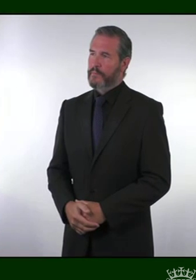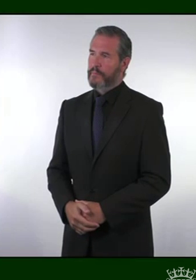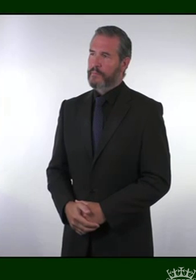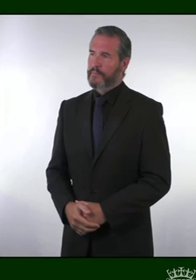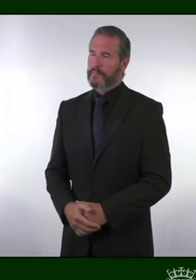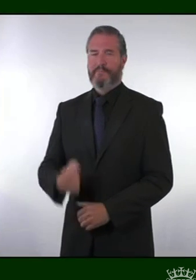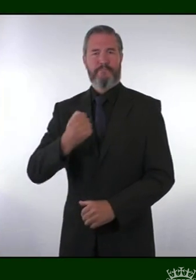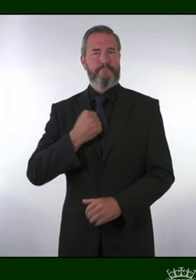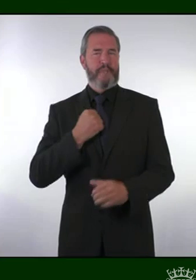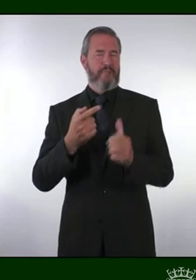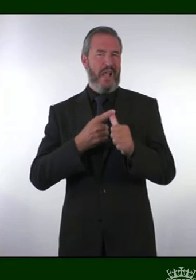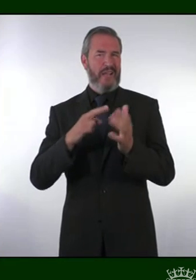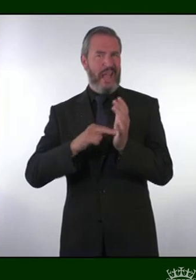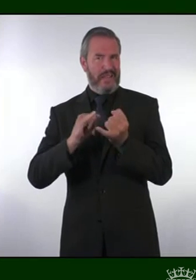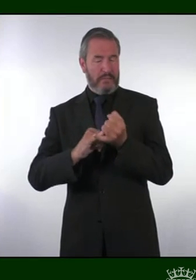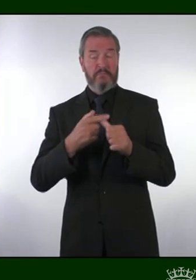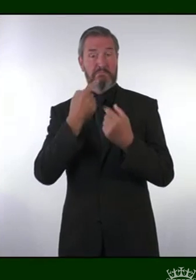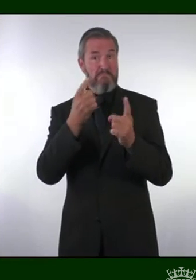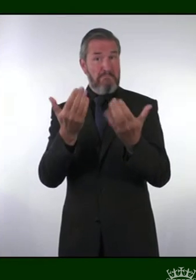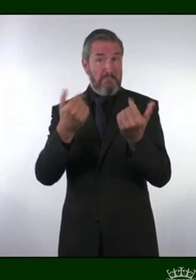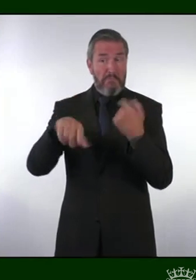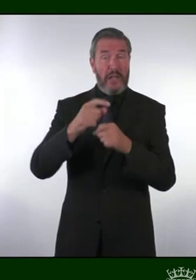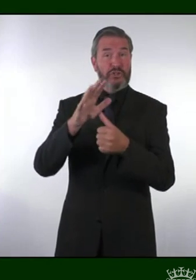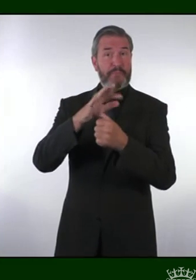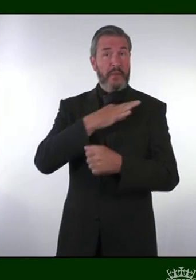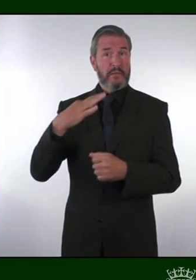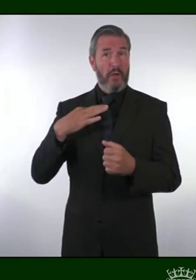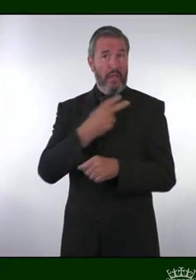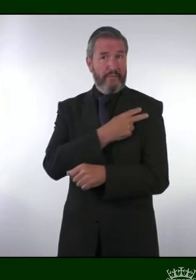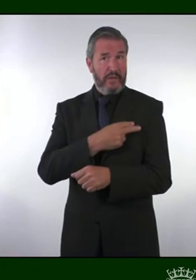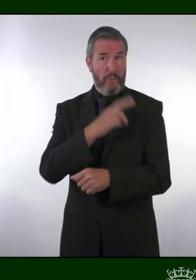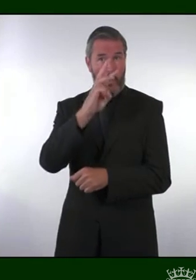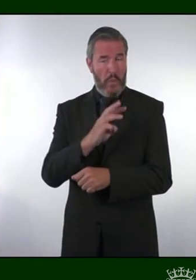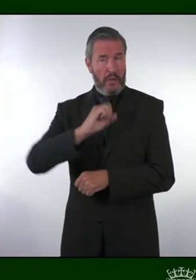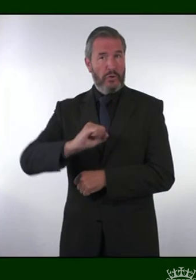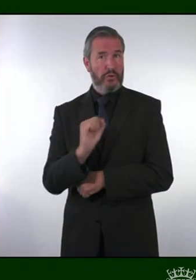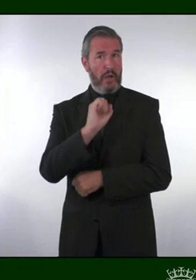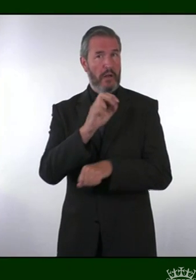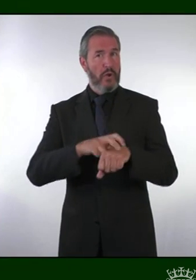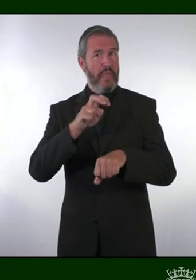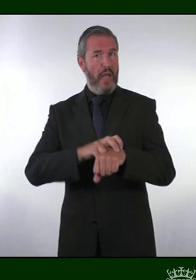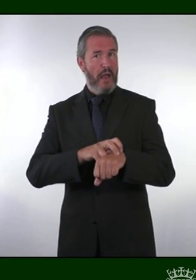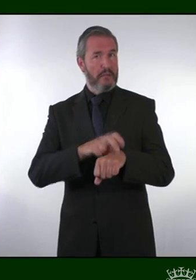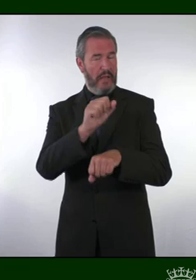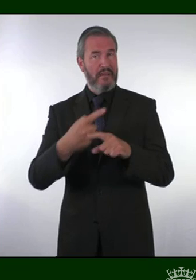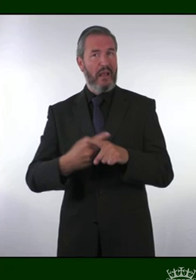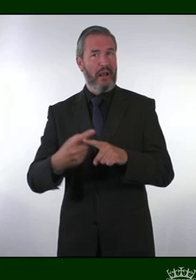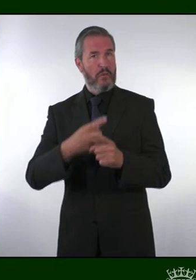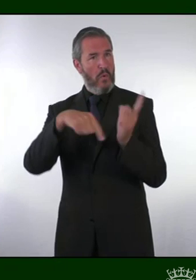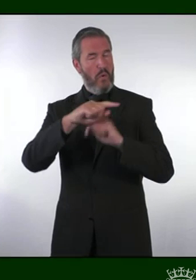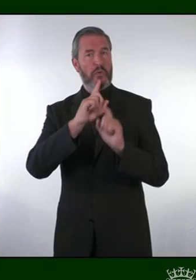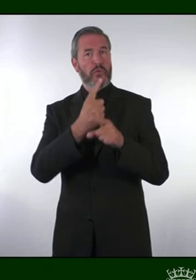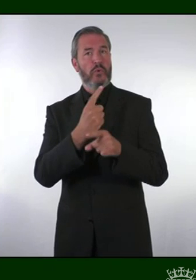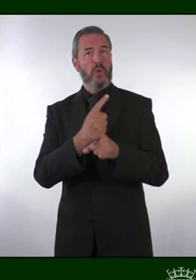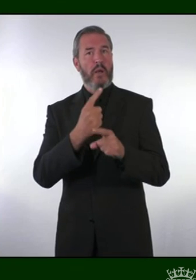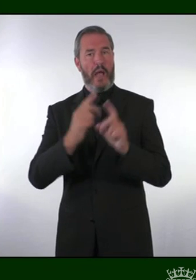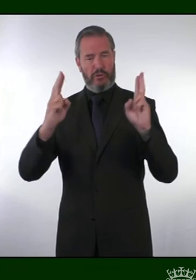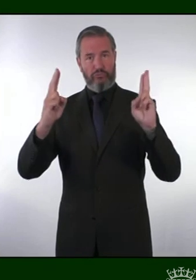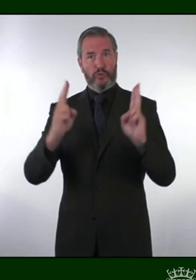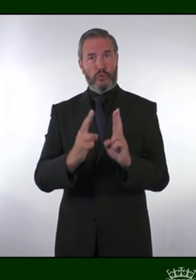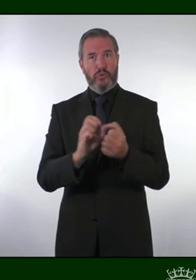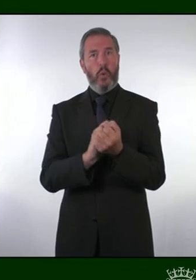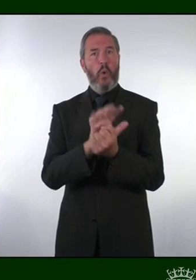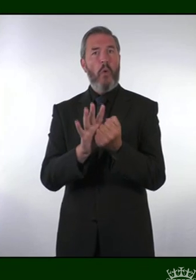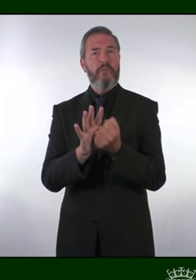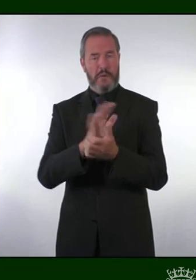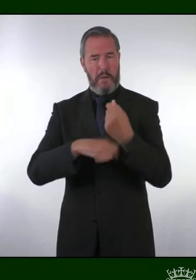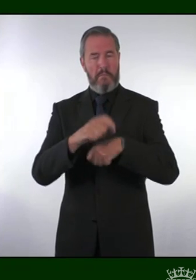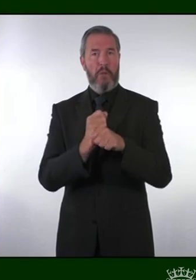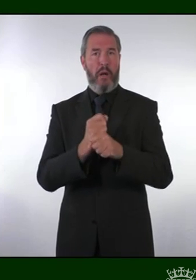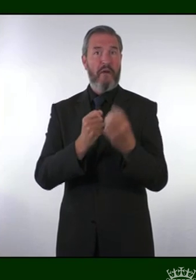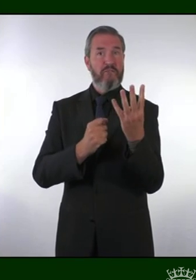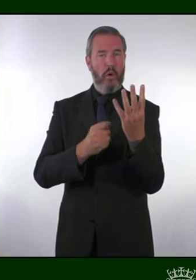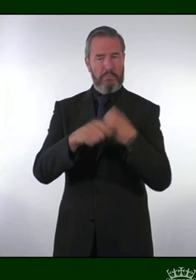My constituents in Wrexham welcome the announcement by the chief medical officers of Wales, Scotland, Northern Ireland and England about reducing the UK covid alert level from 4 to 3 .